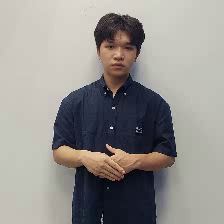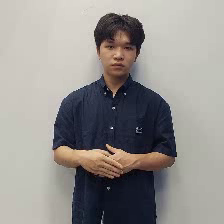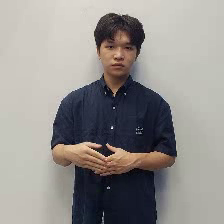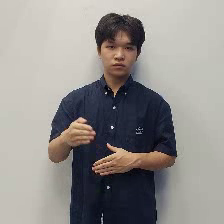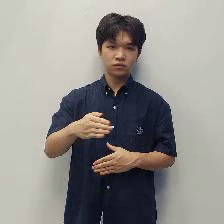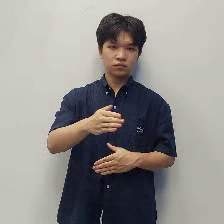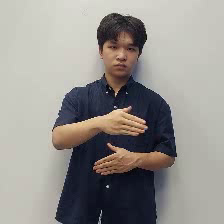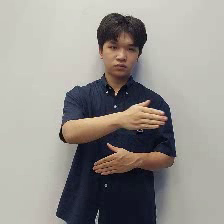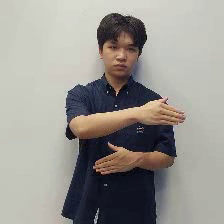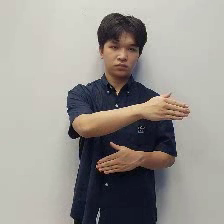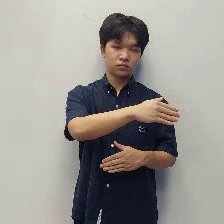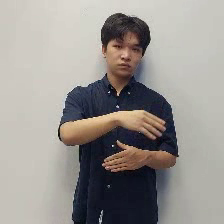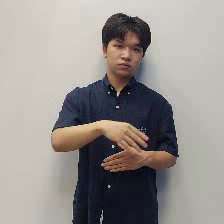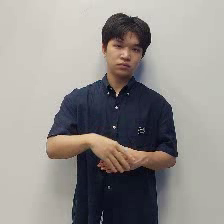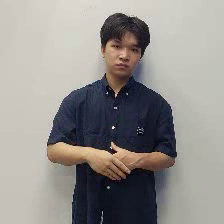Cá